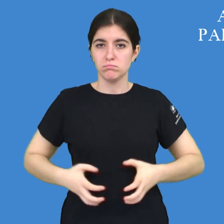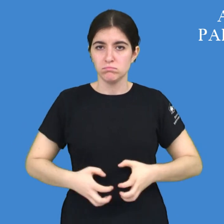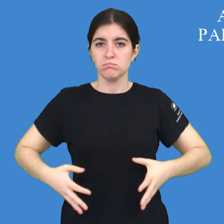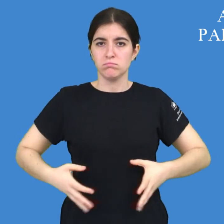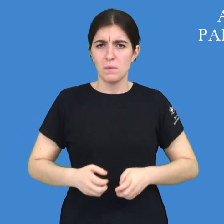incrementar